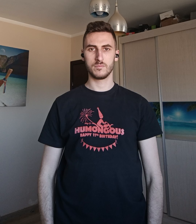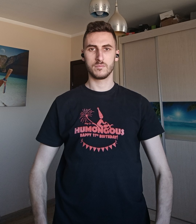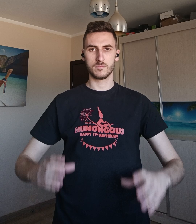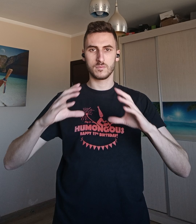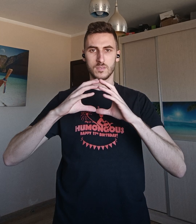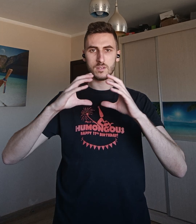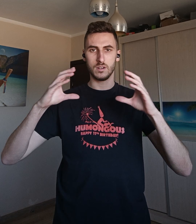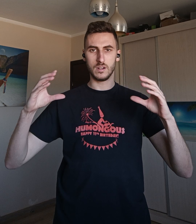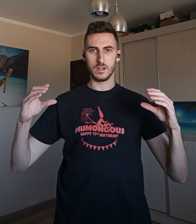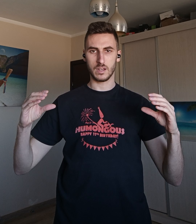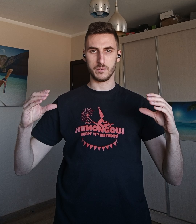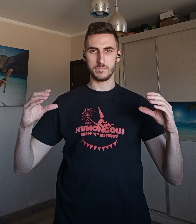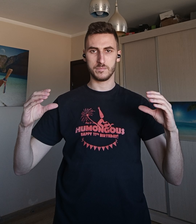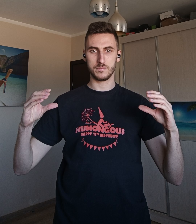לחם